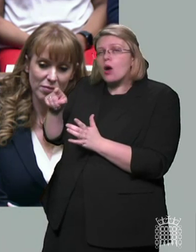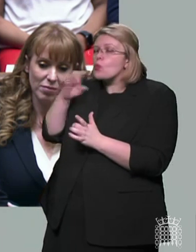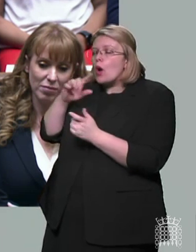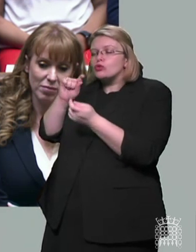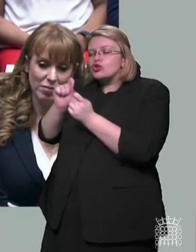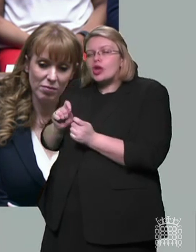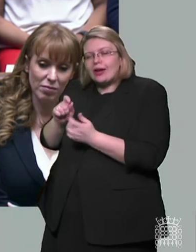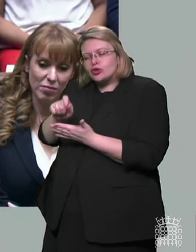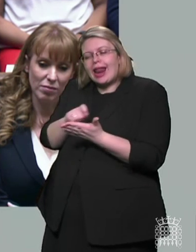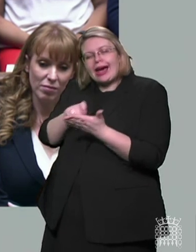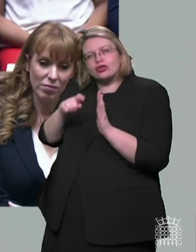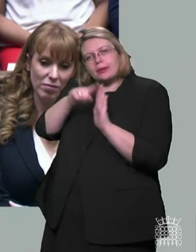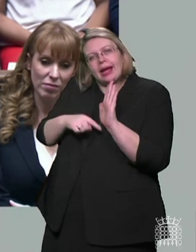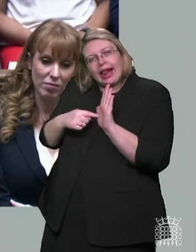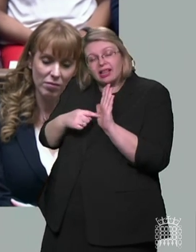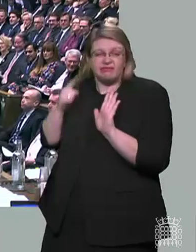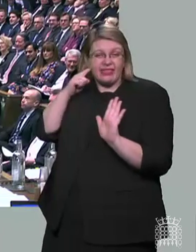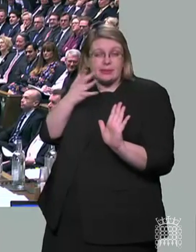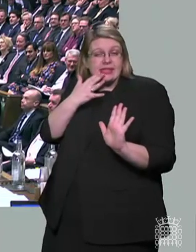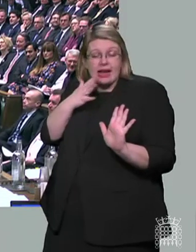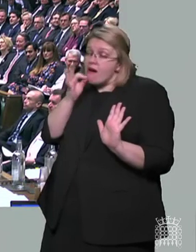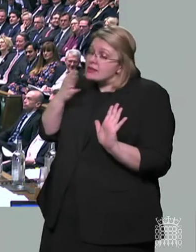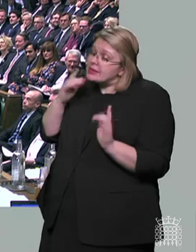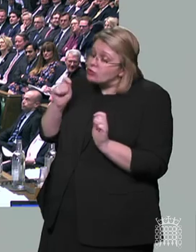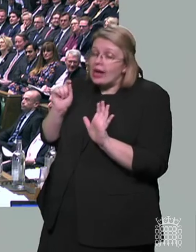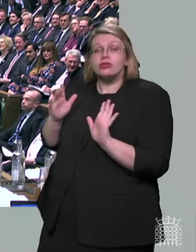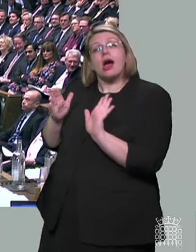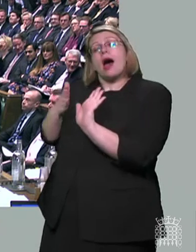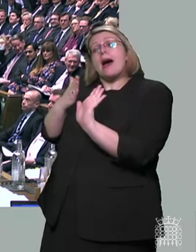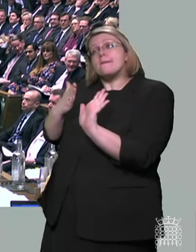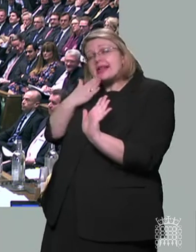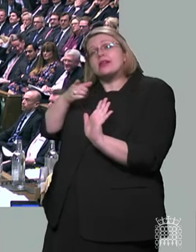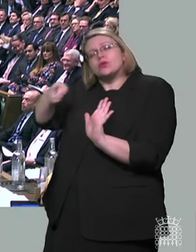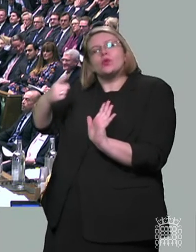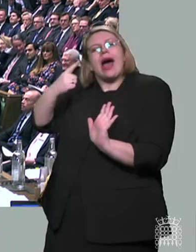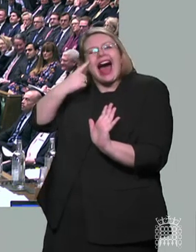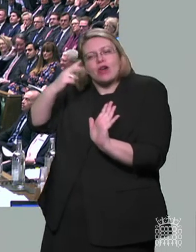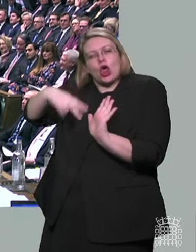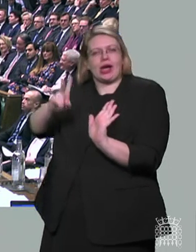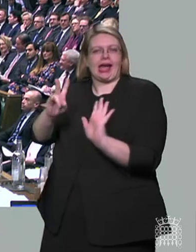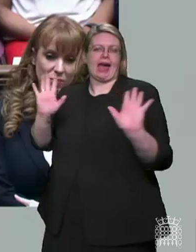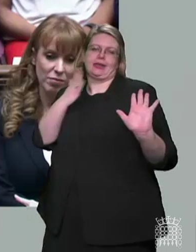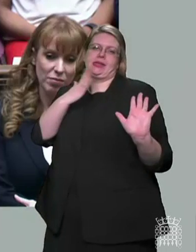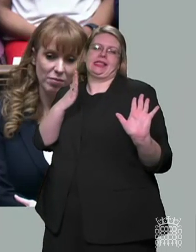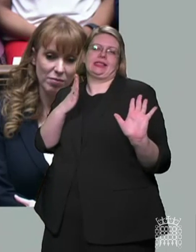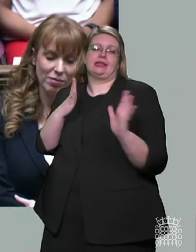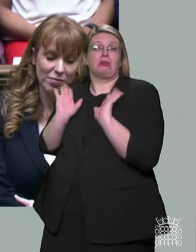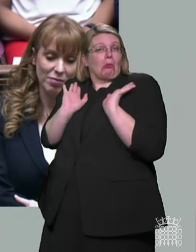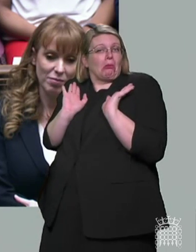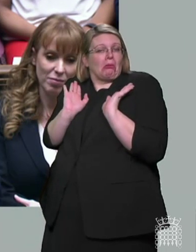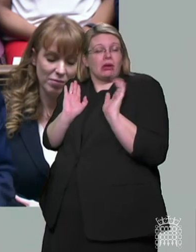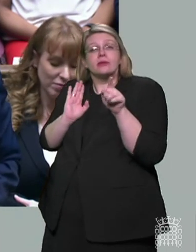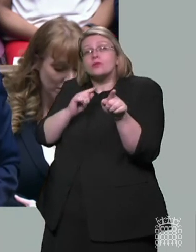I think that is a mistake, and I ask him to take it away and look at those amendments in the Lords again.